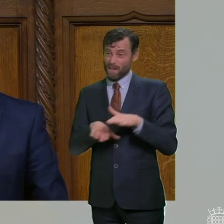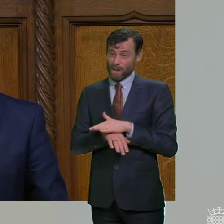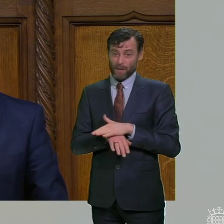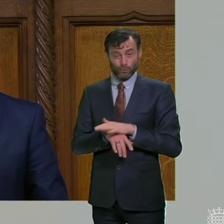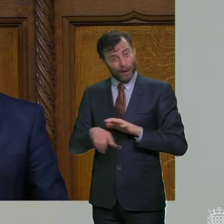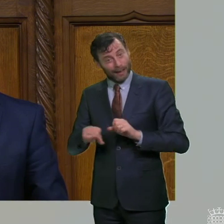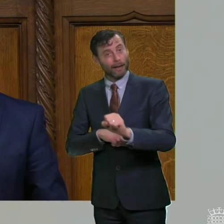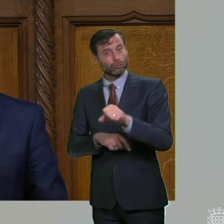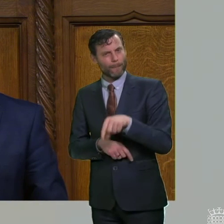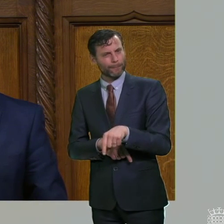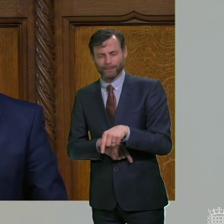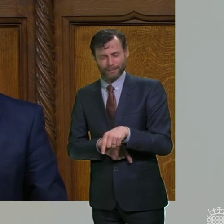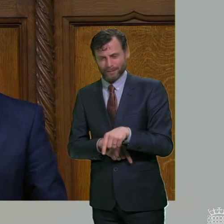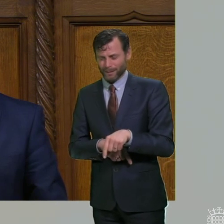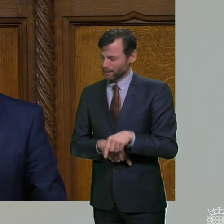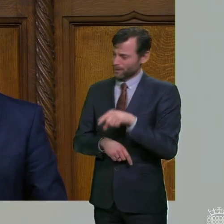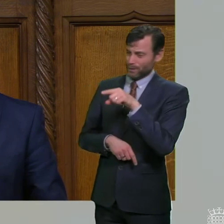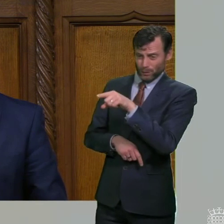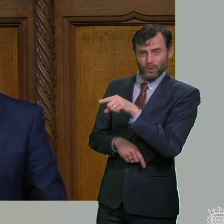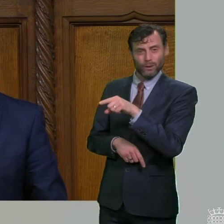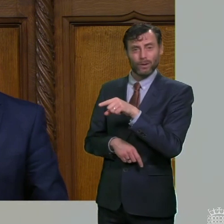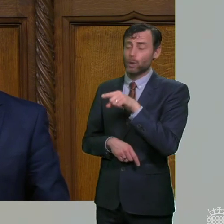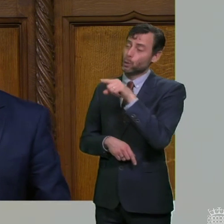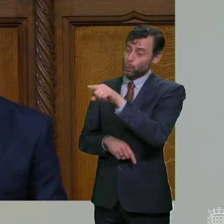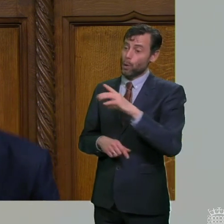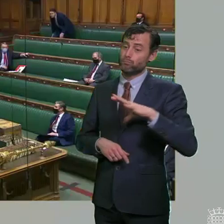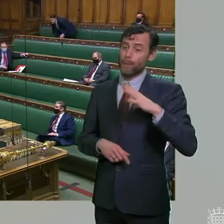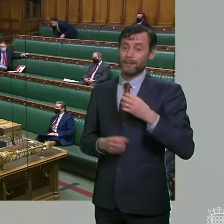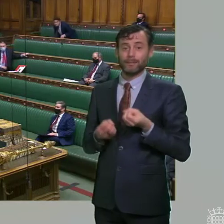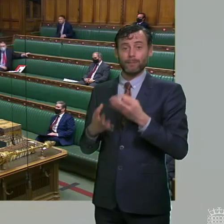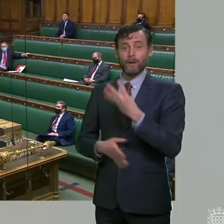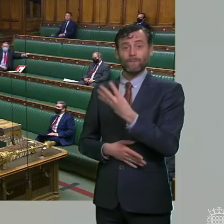If he does, would he be happy to see that amount spent on his own children?